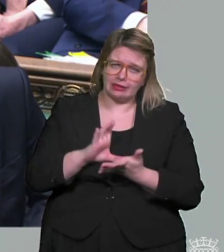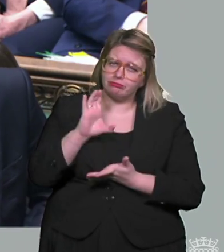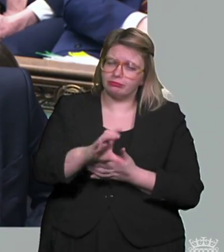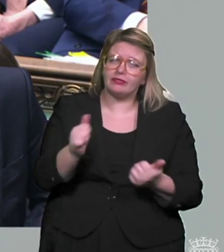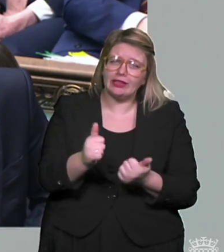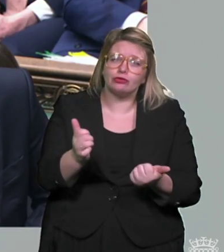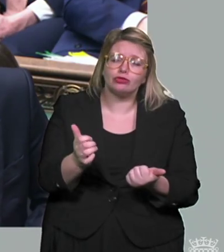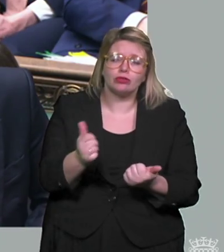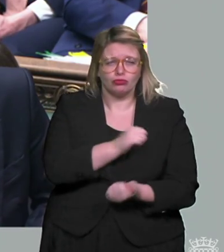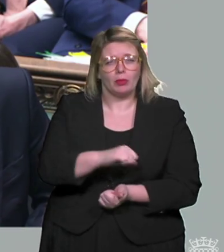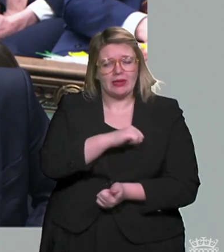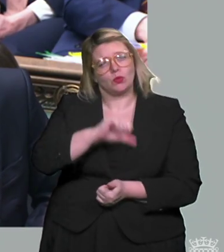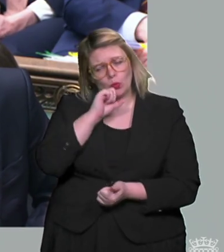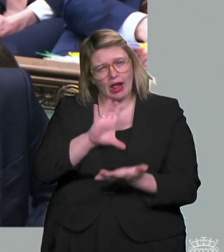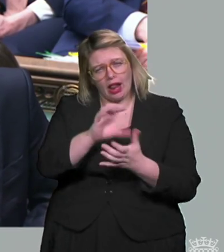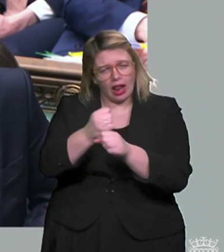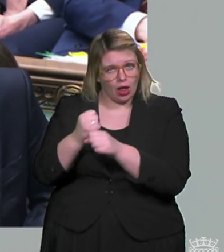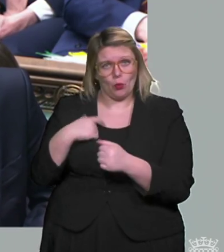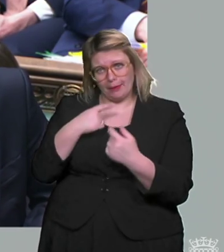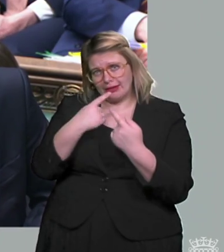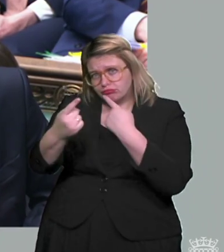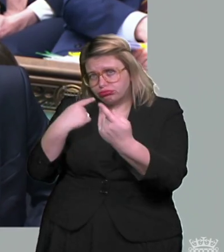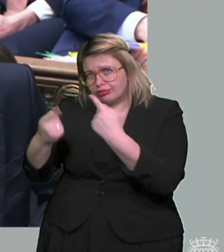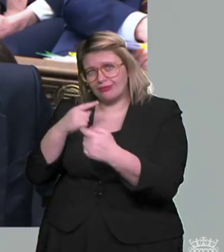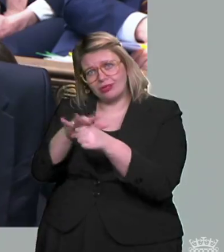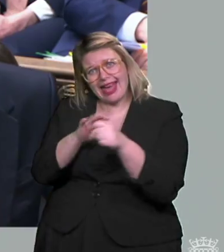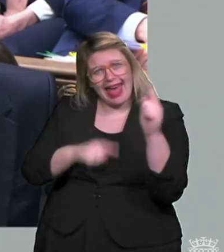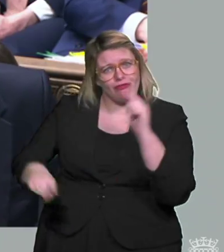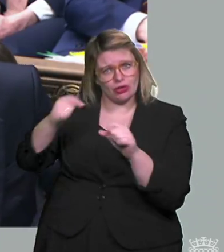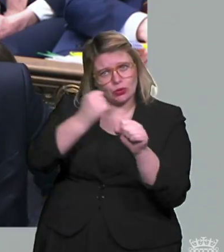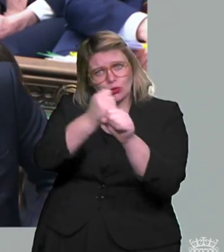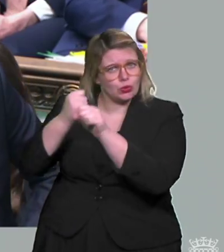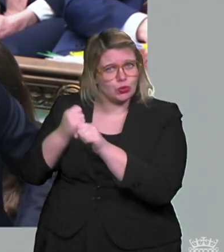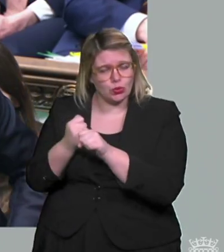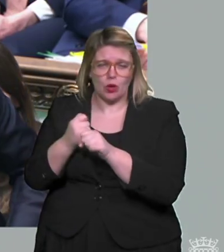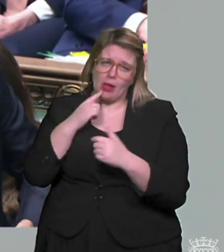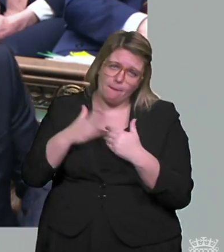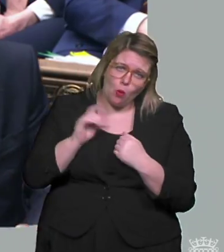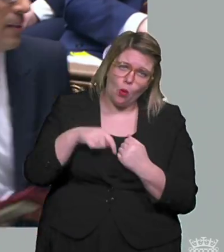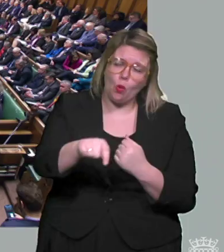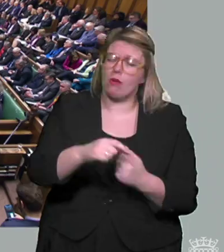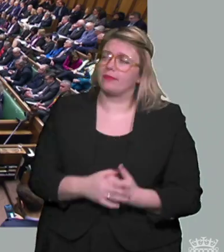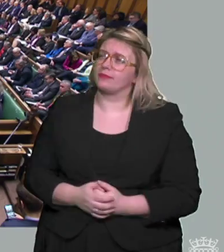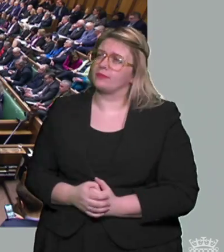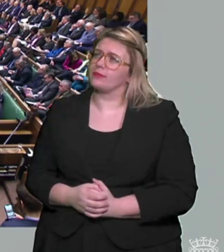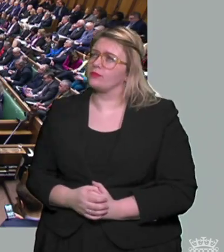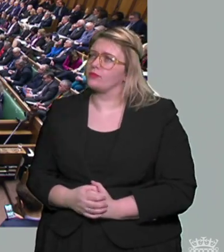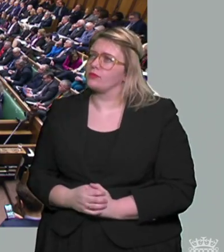The conversations with her trust and others are happening in the same way across the country and I look forward to those conversations continuing.